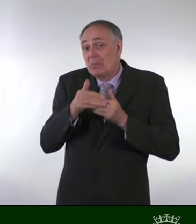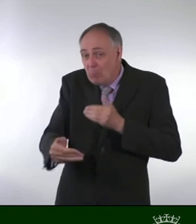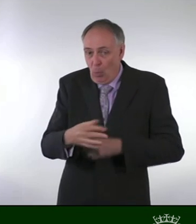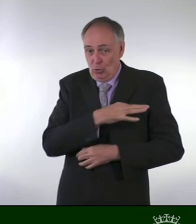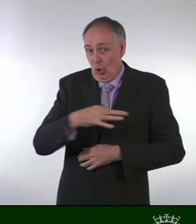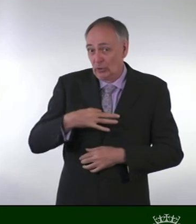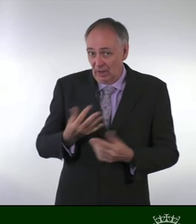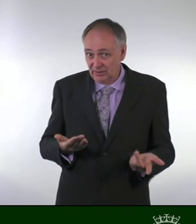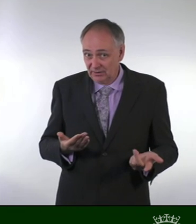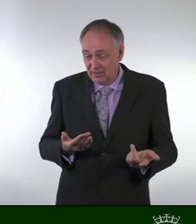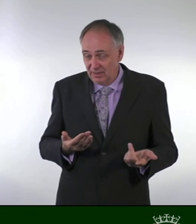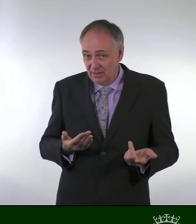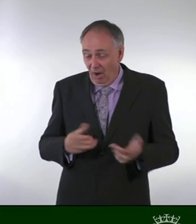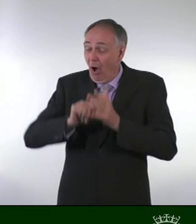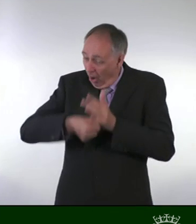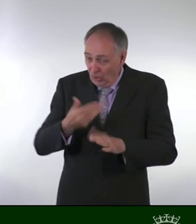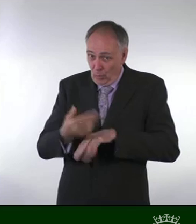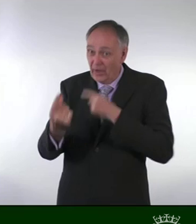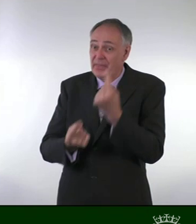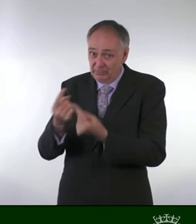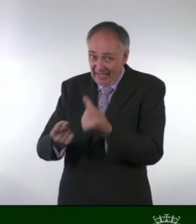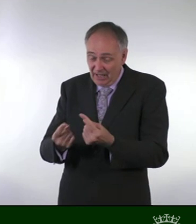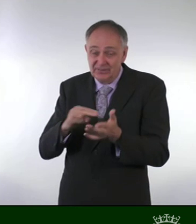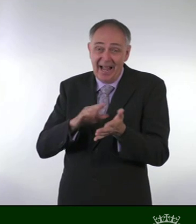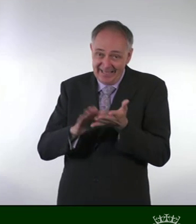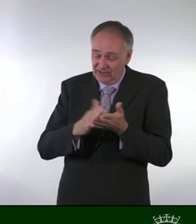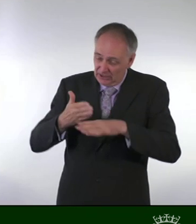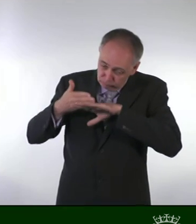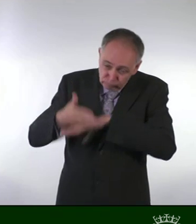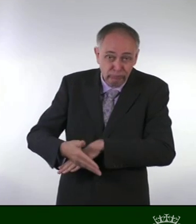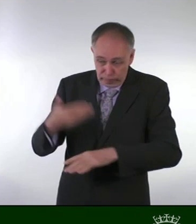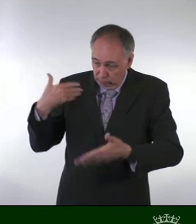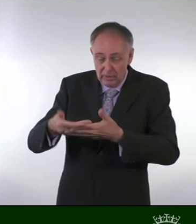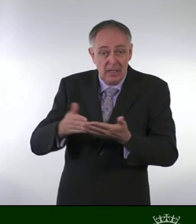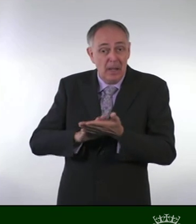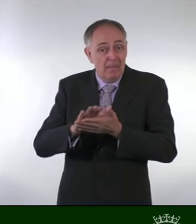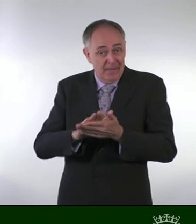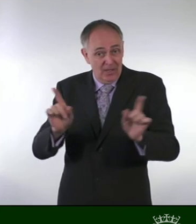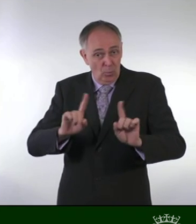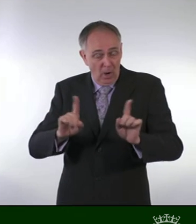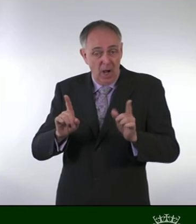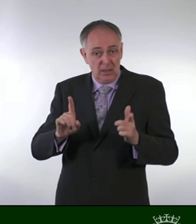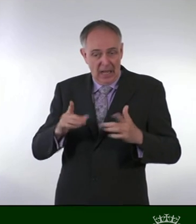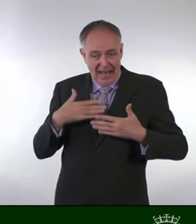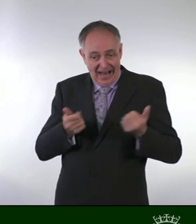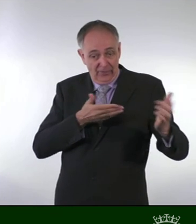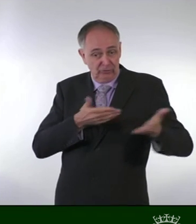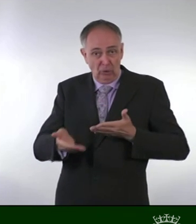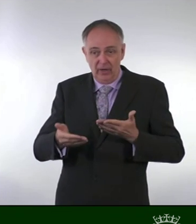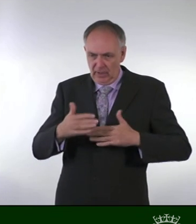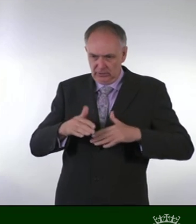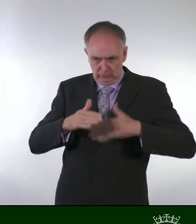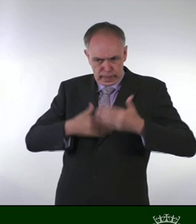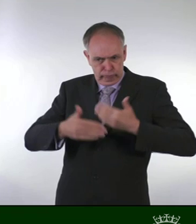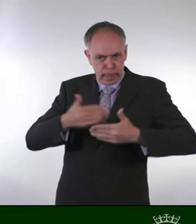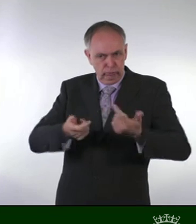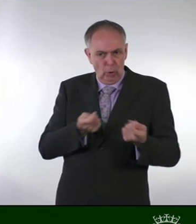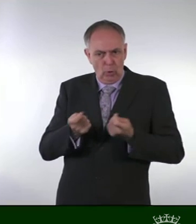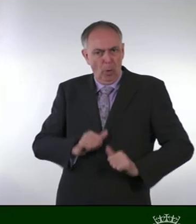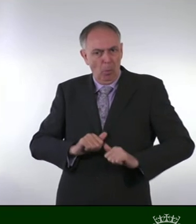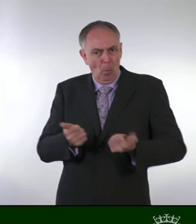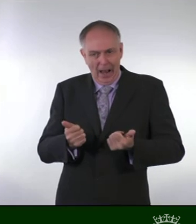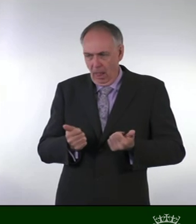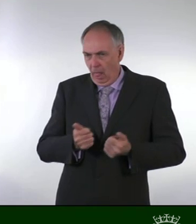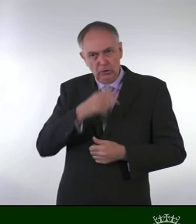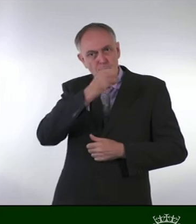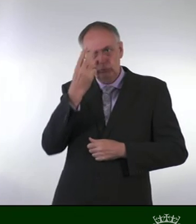It was thanks to their hard work, and the hard work of the entire NHS, that we were able to prevent our health service from being overwhelmed this spring.